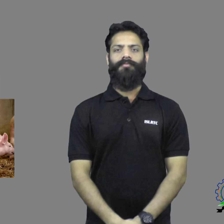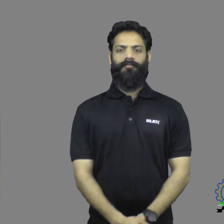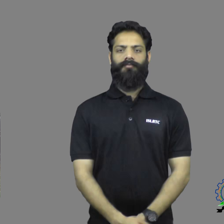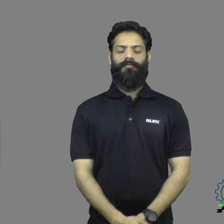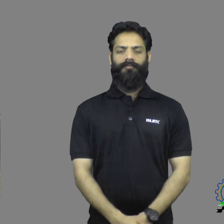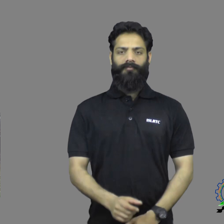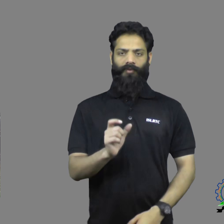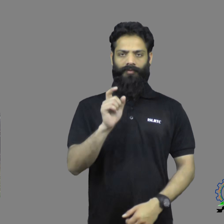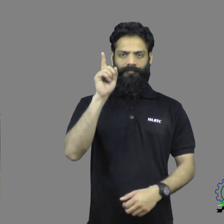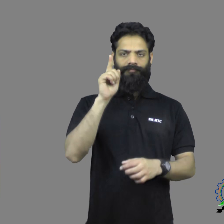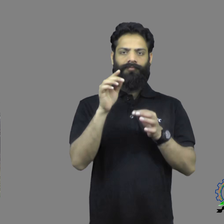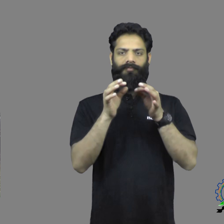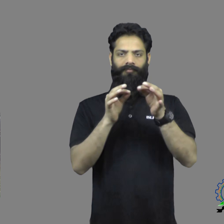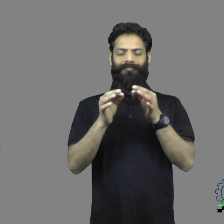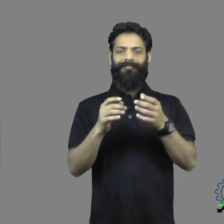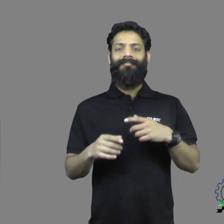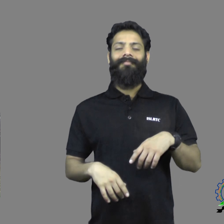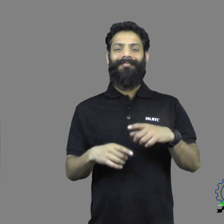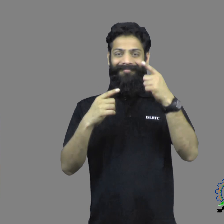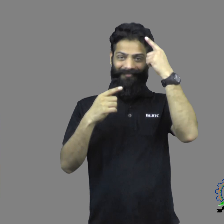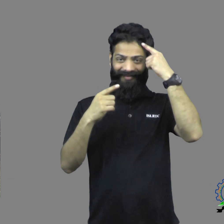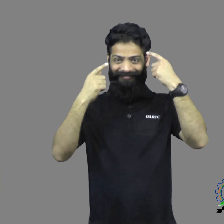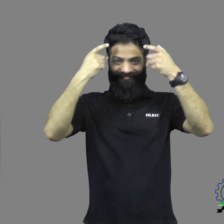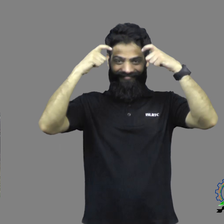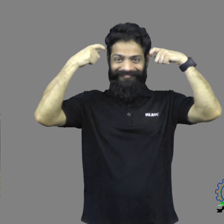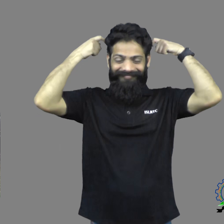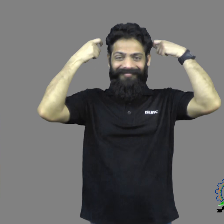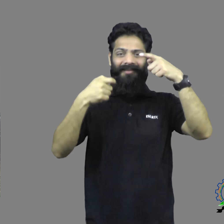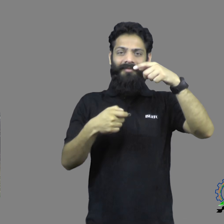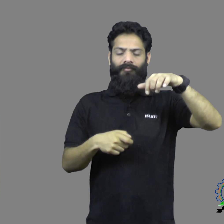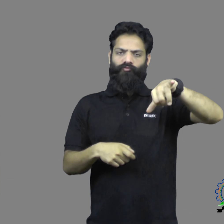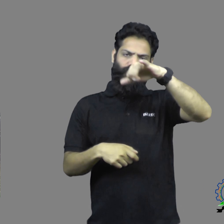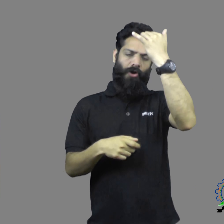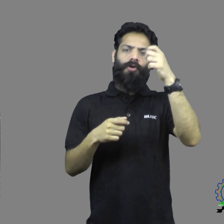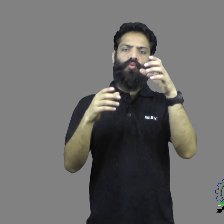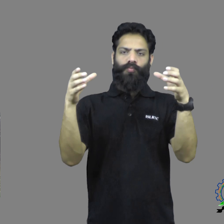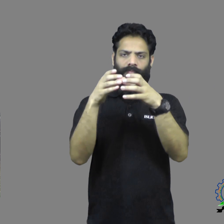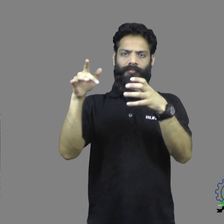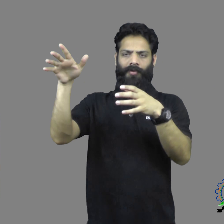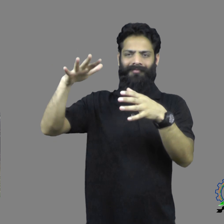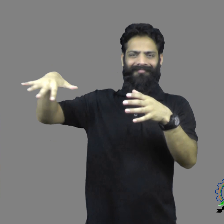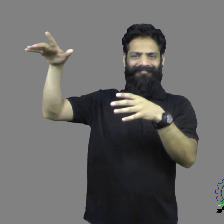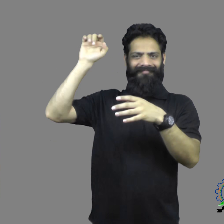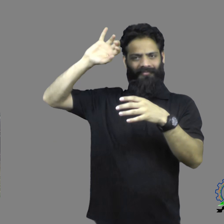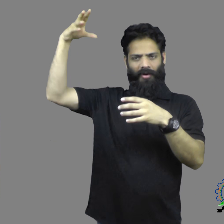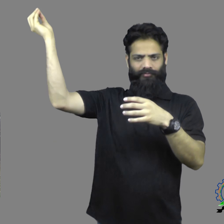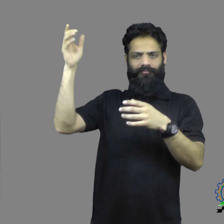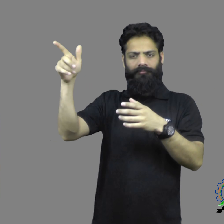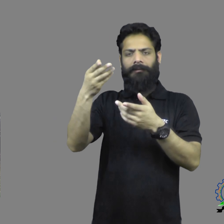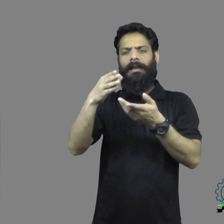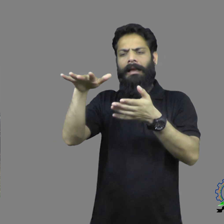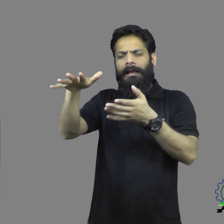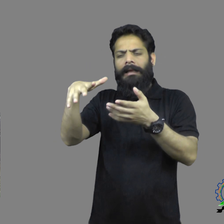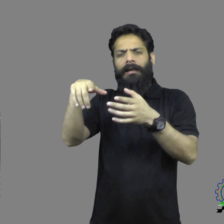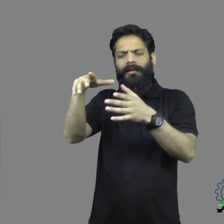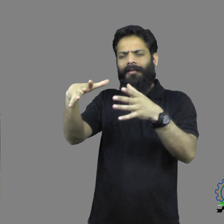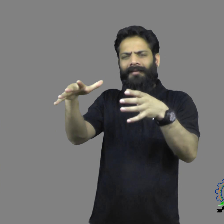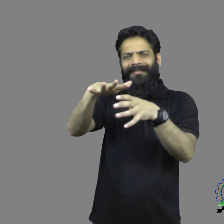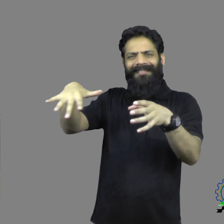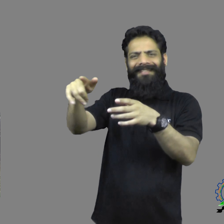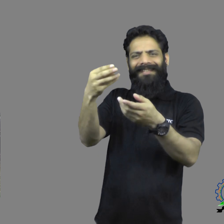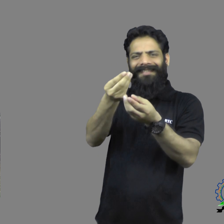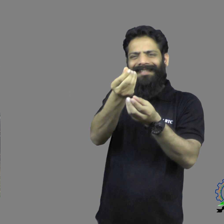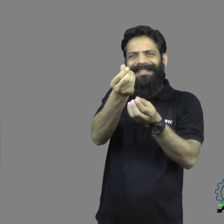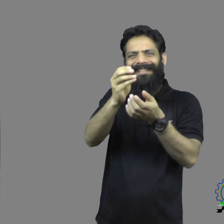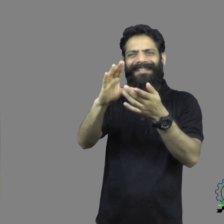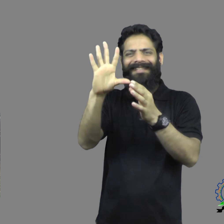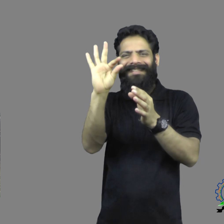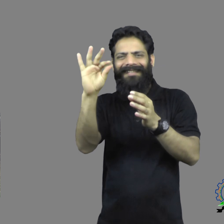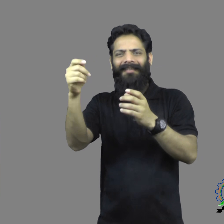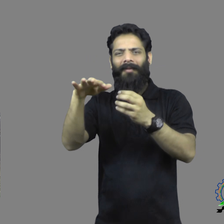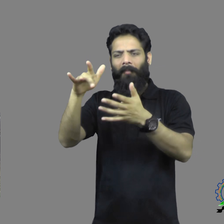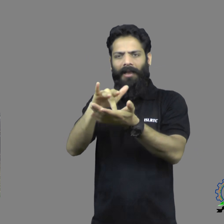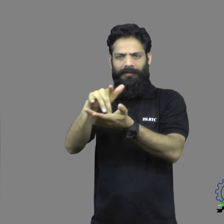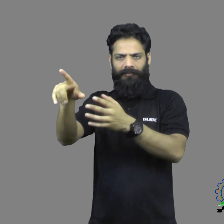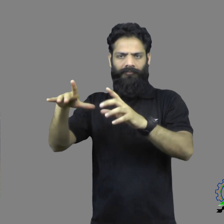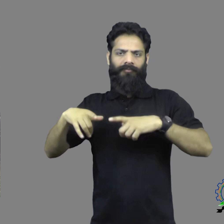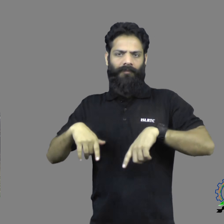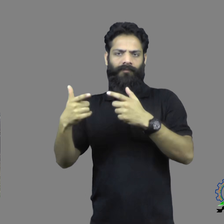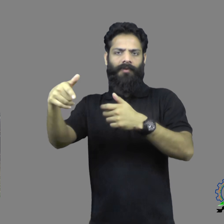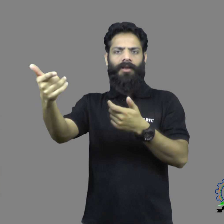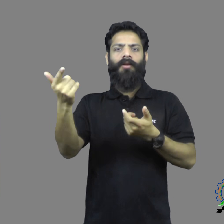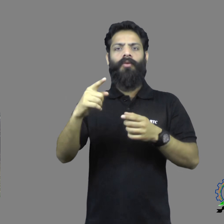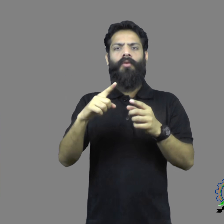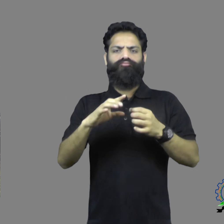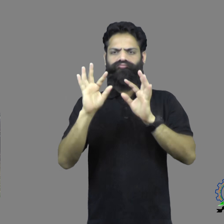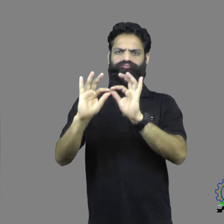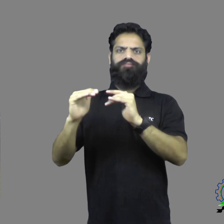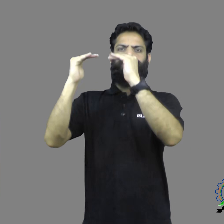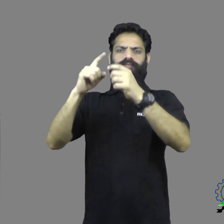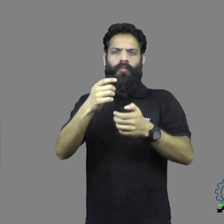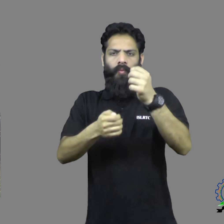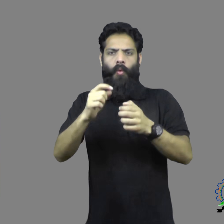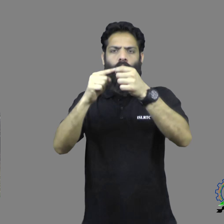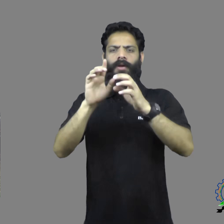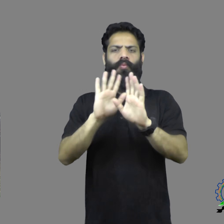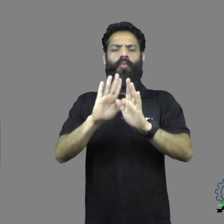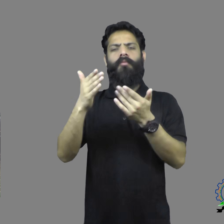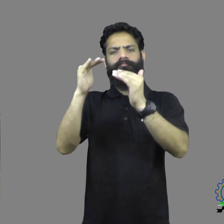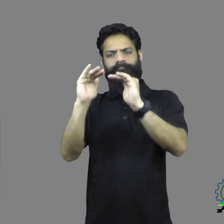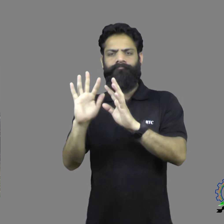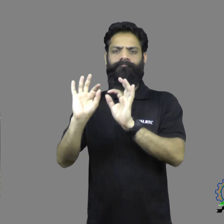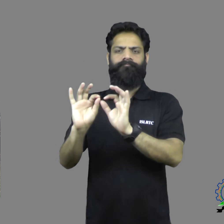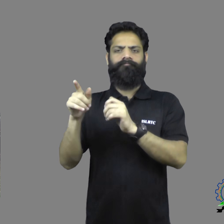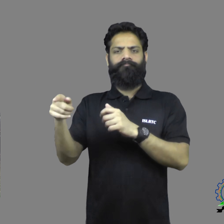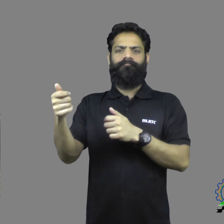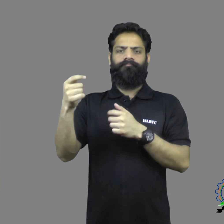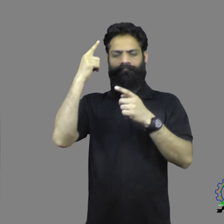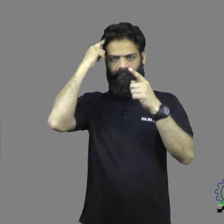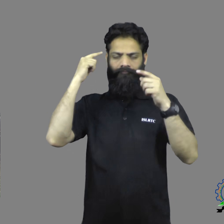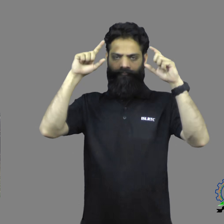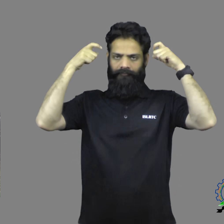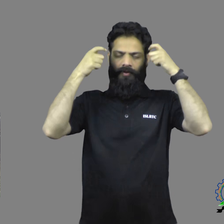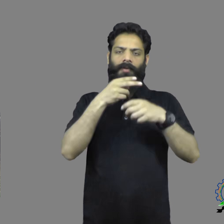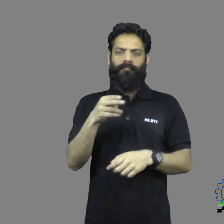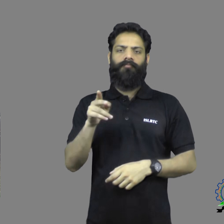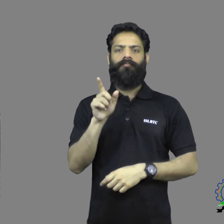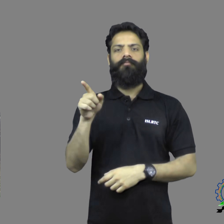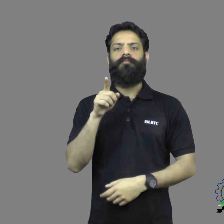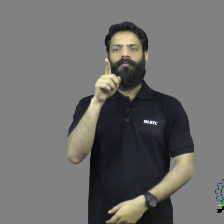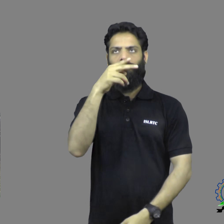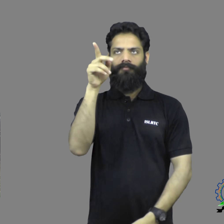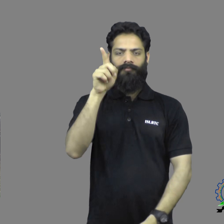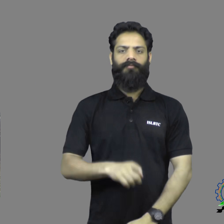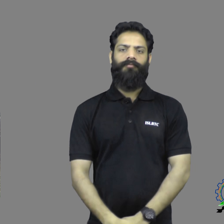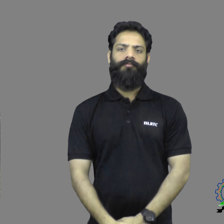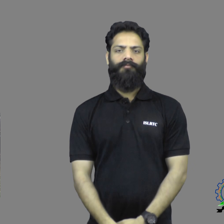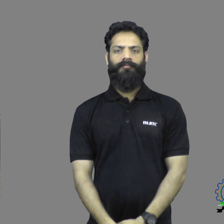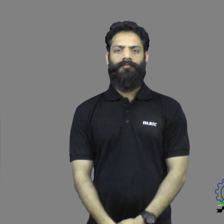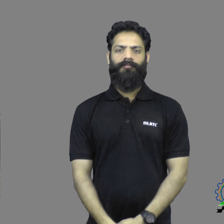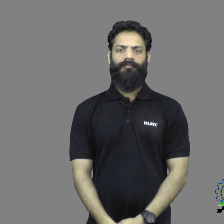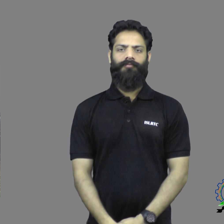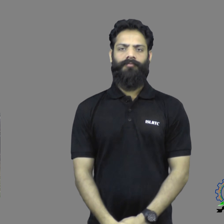Swomp or Exotic Buffalowa